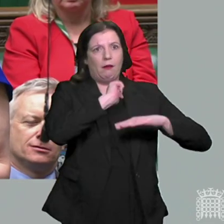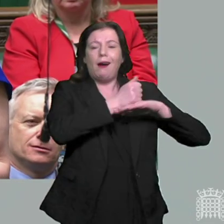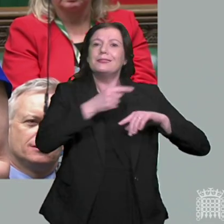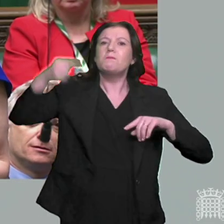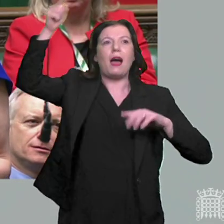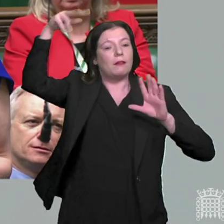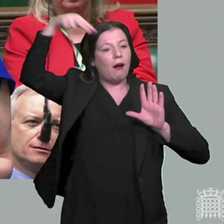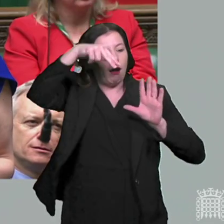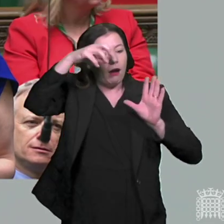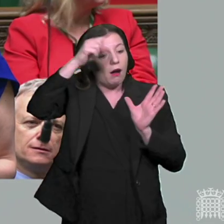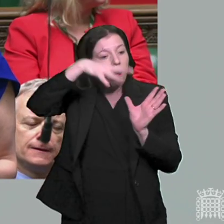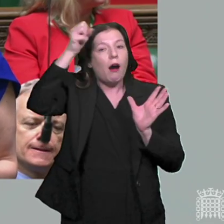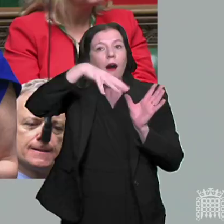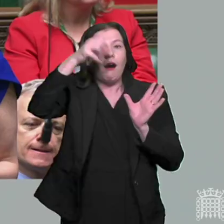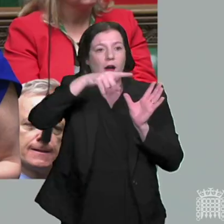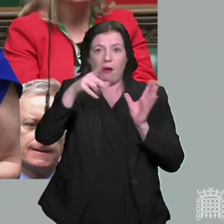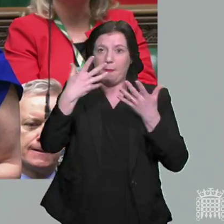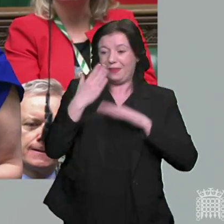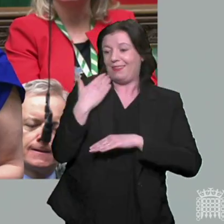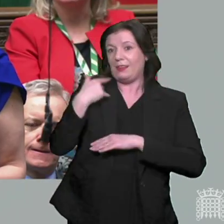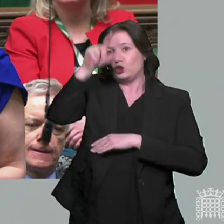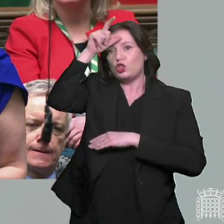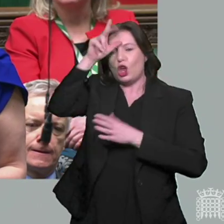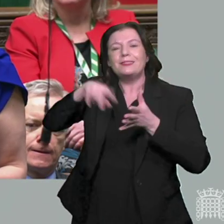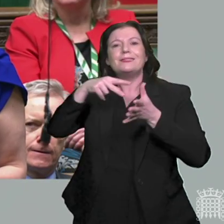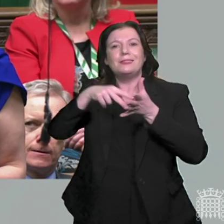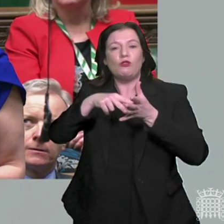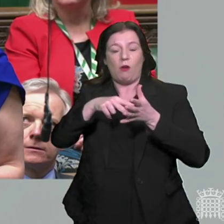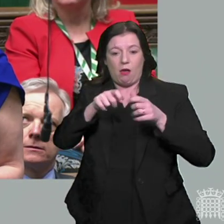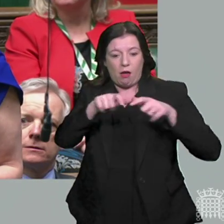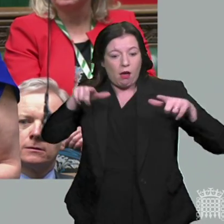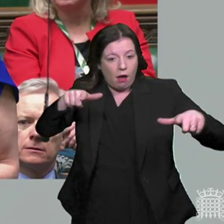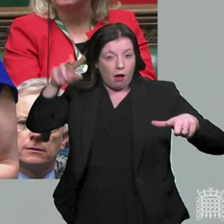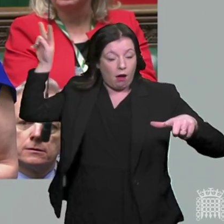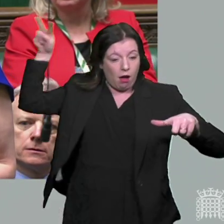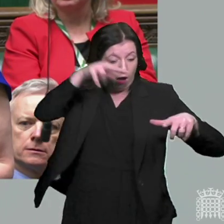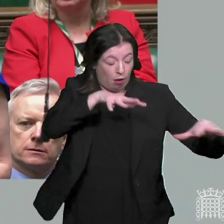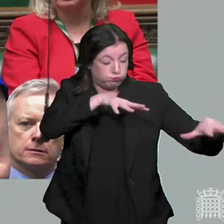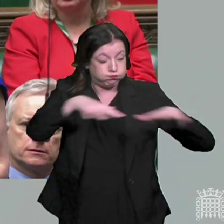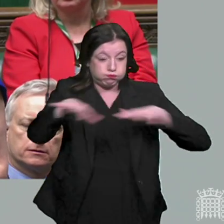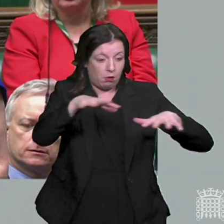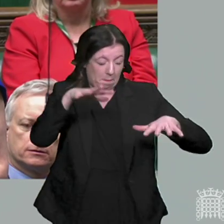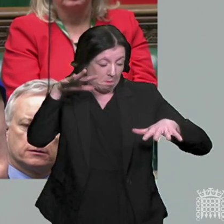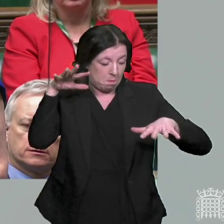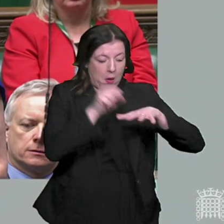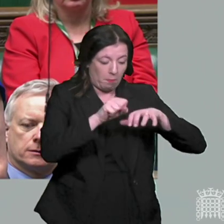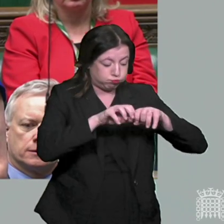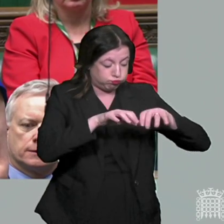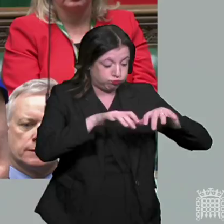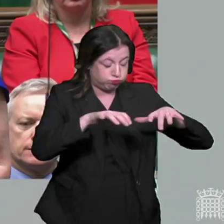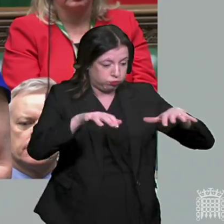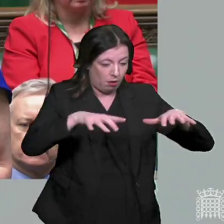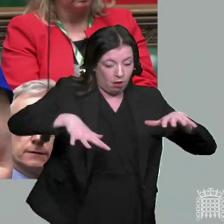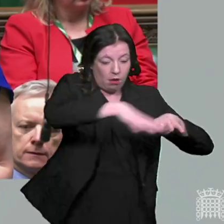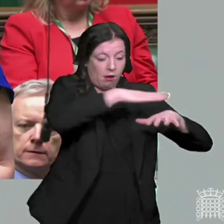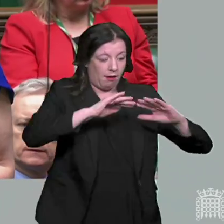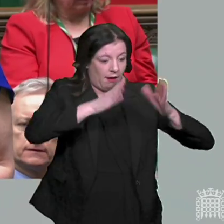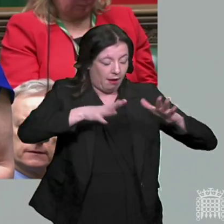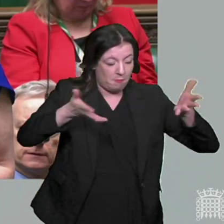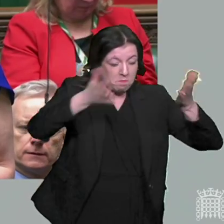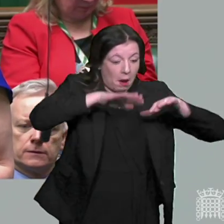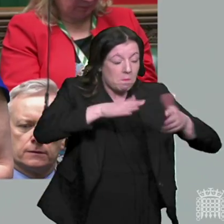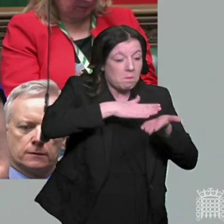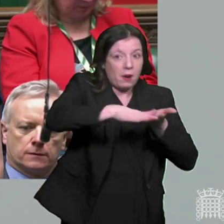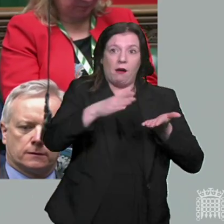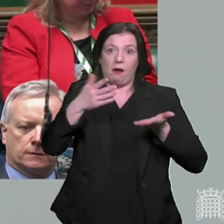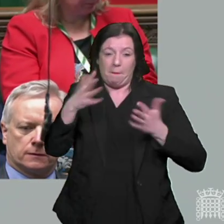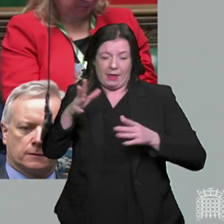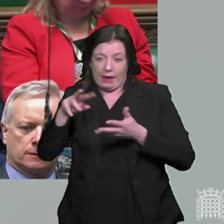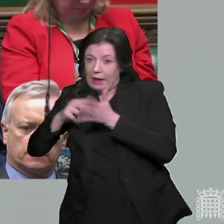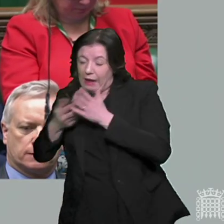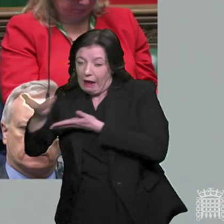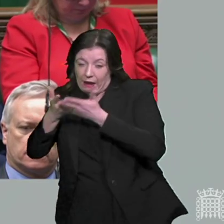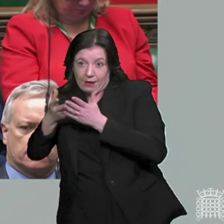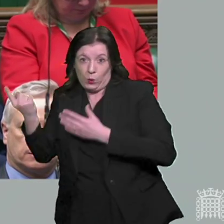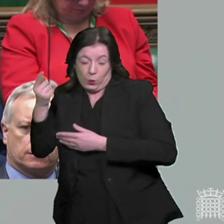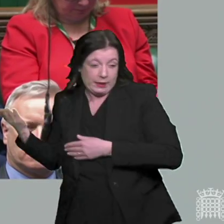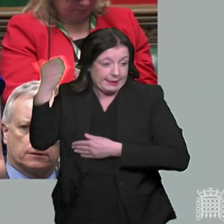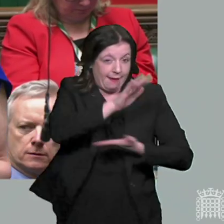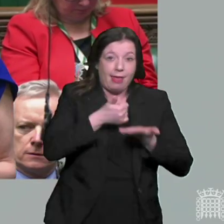When the earthquake hit Turkey and Syria, its technology from way up there in space pinpointed the exact location of collapsed businesses, sent rescuers to the spot and saved lives.